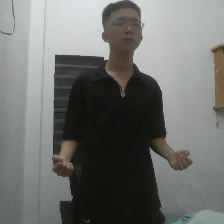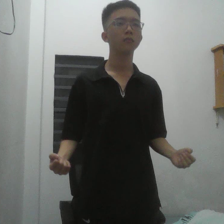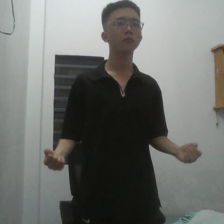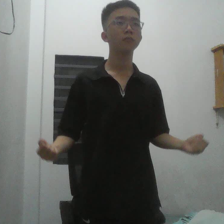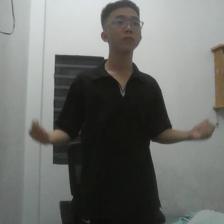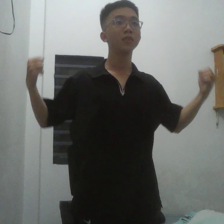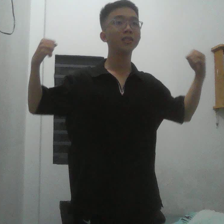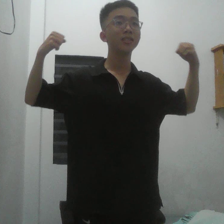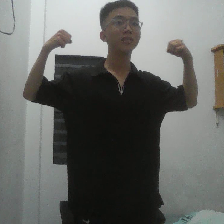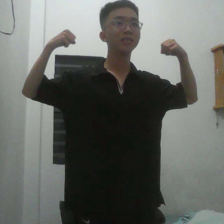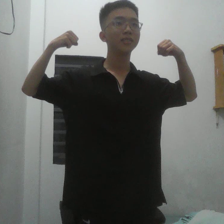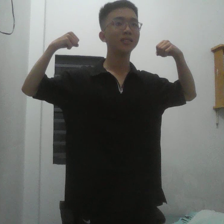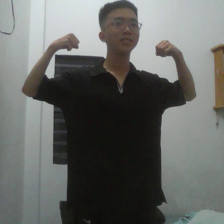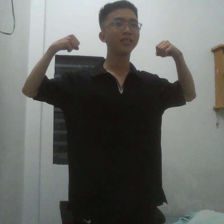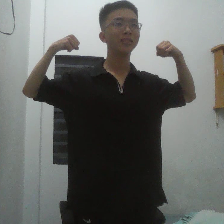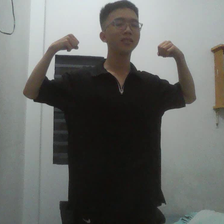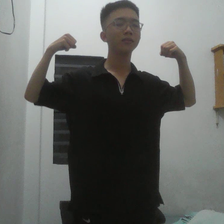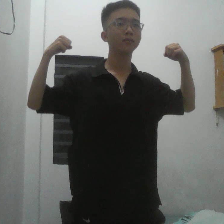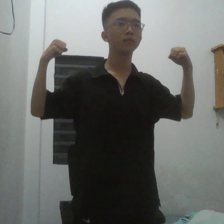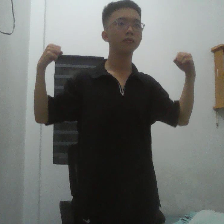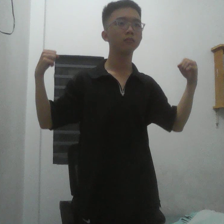minh khoe